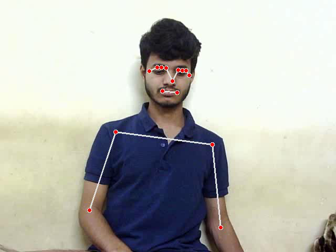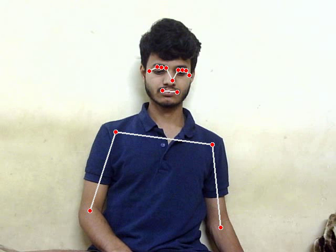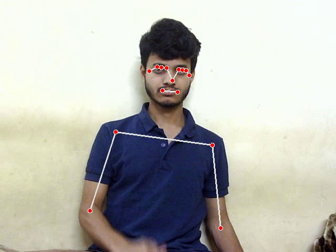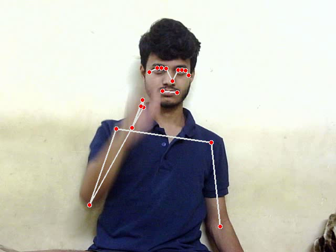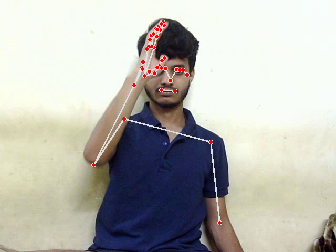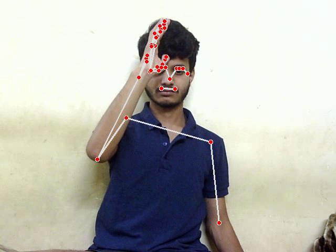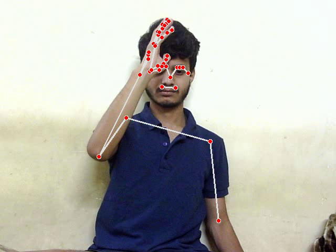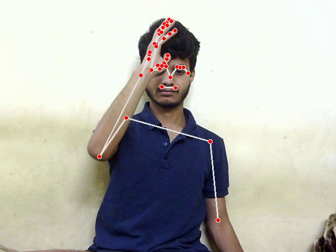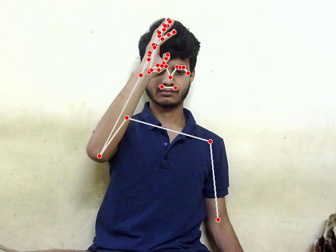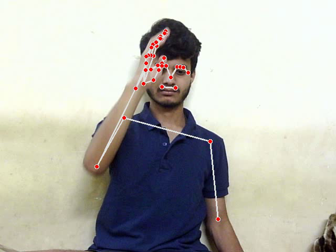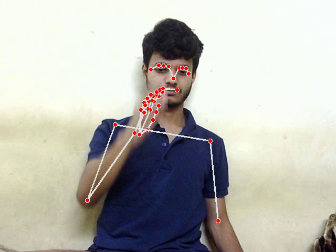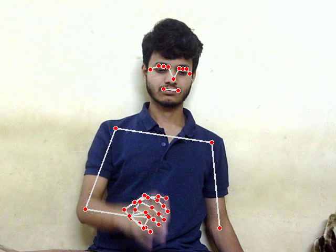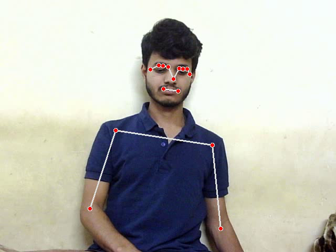father